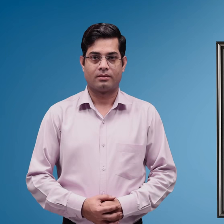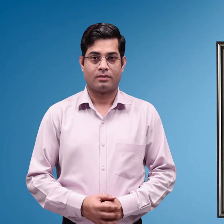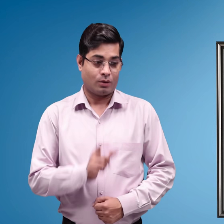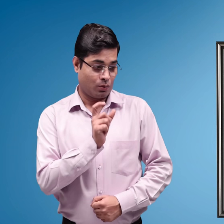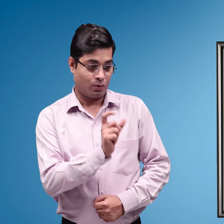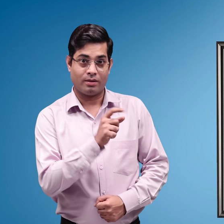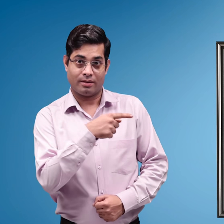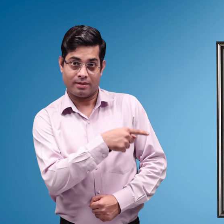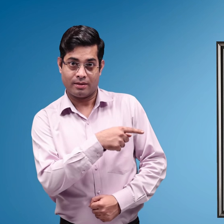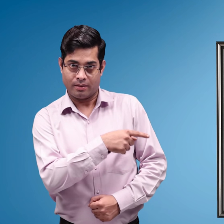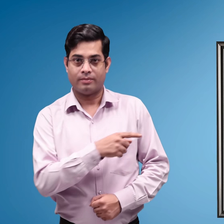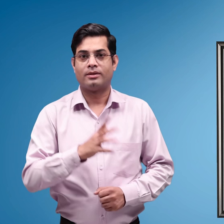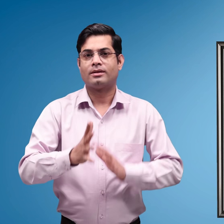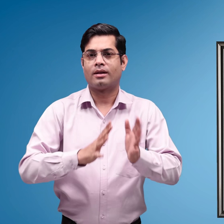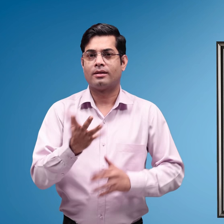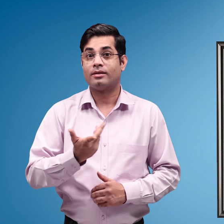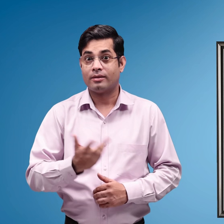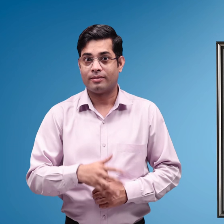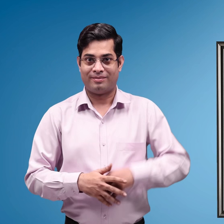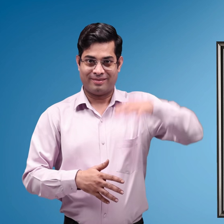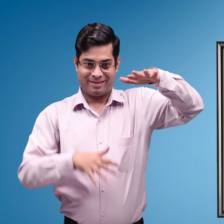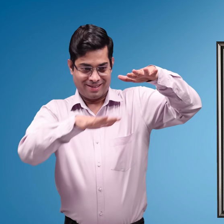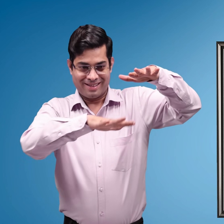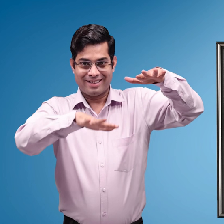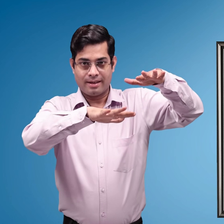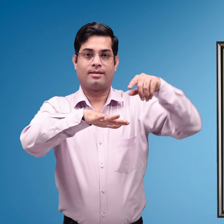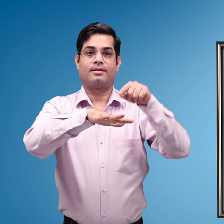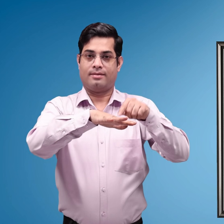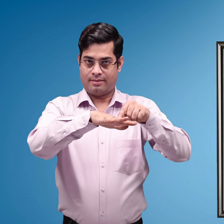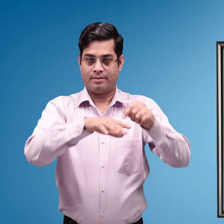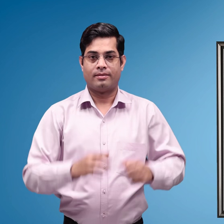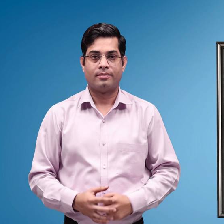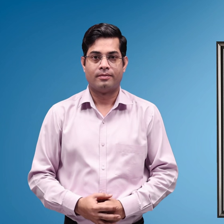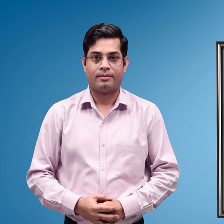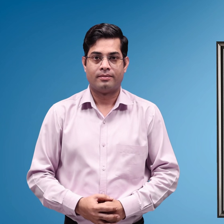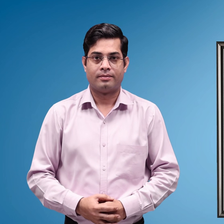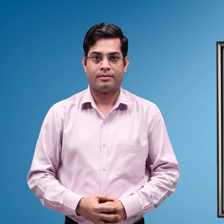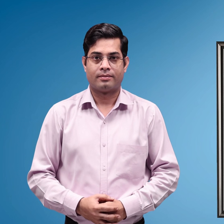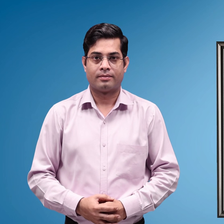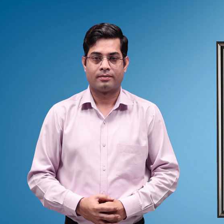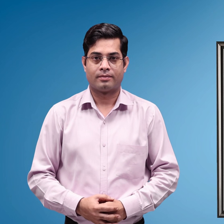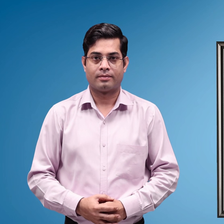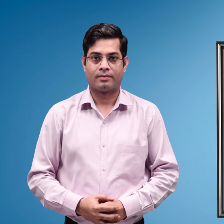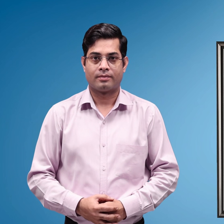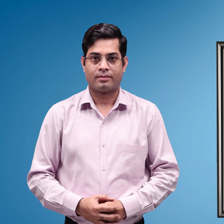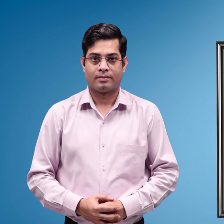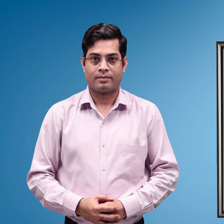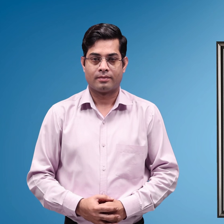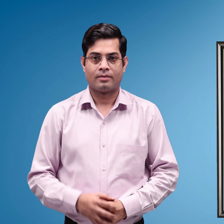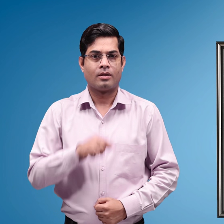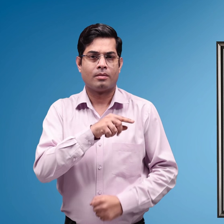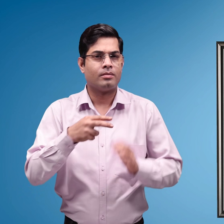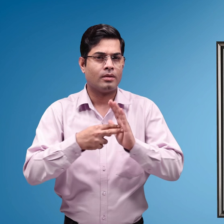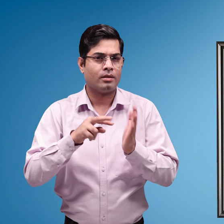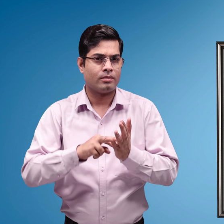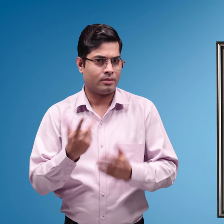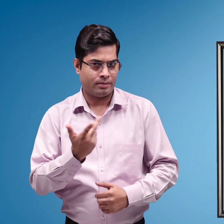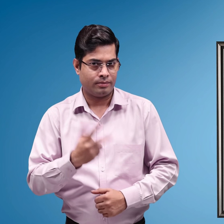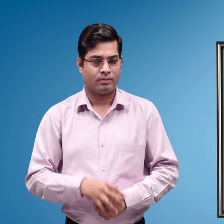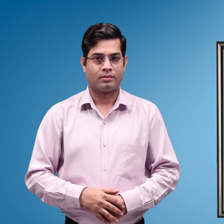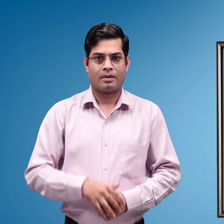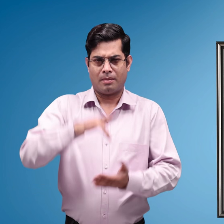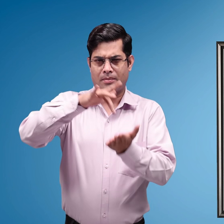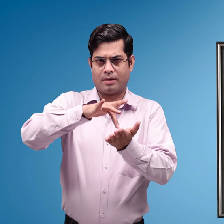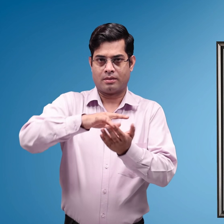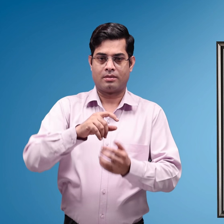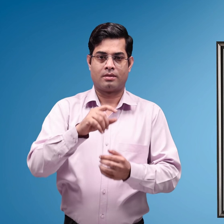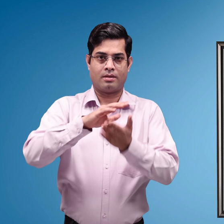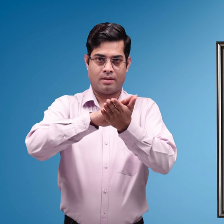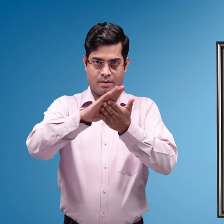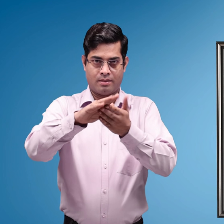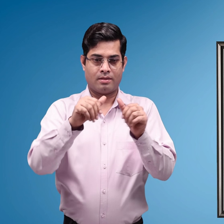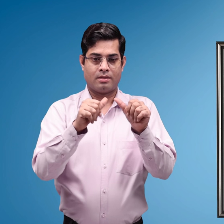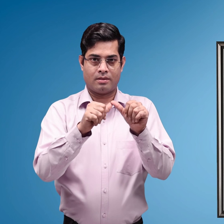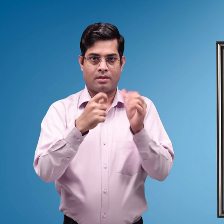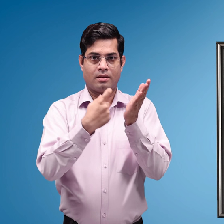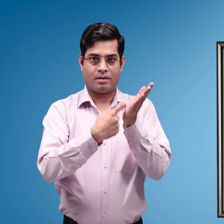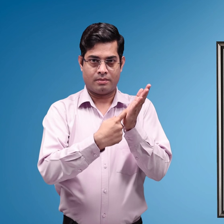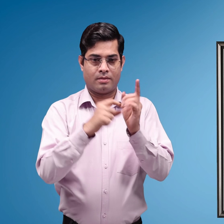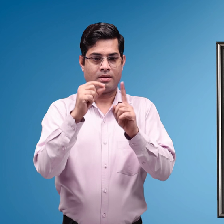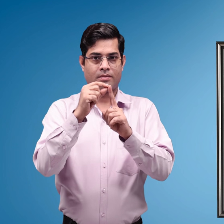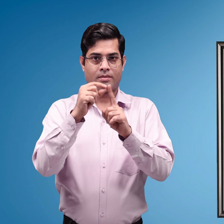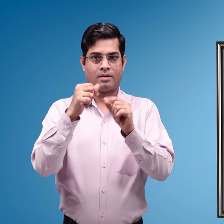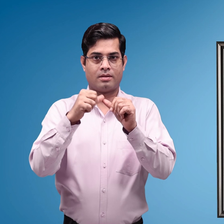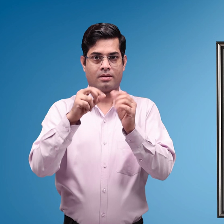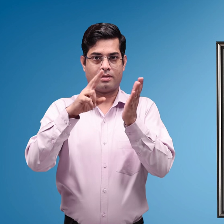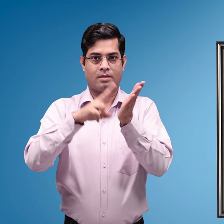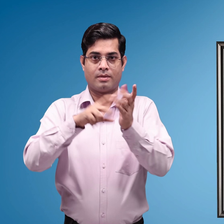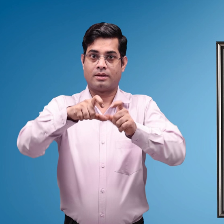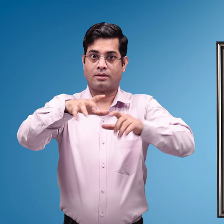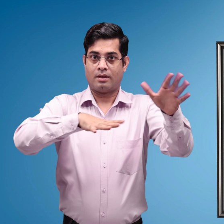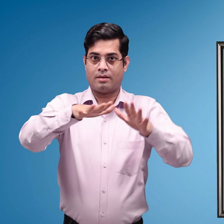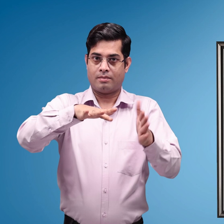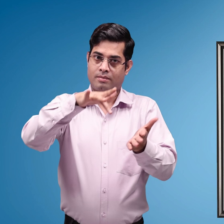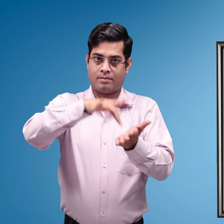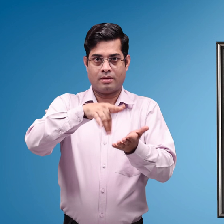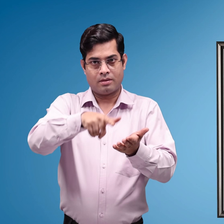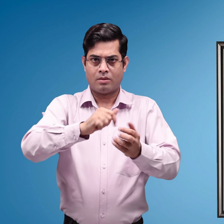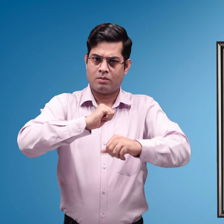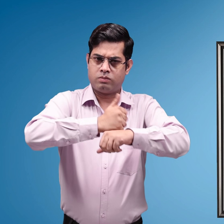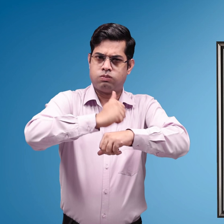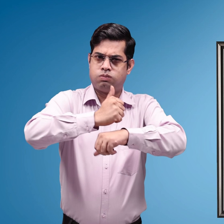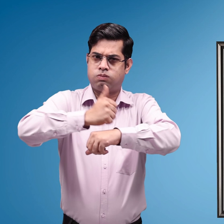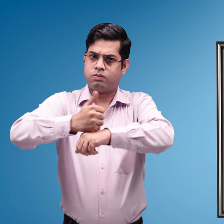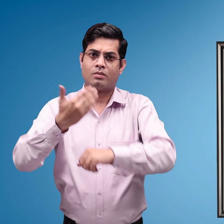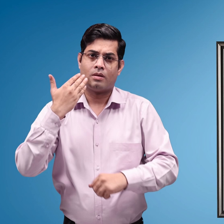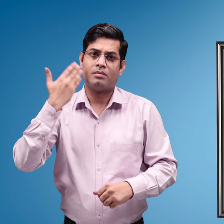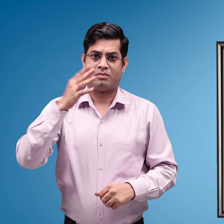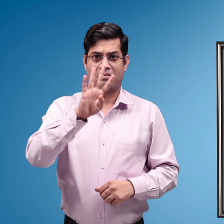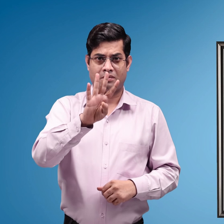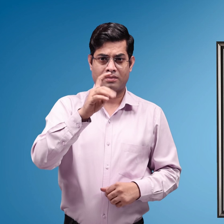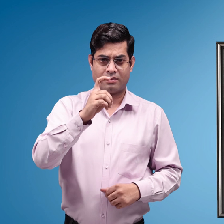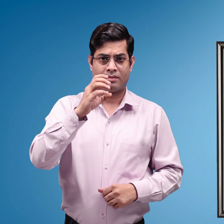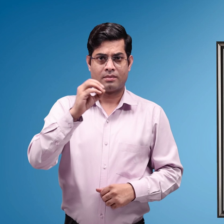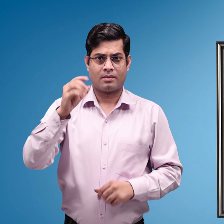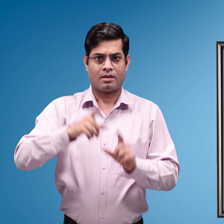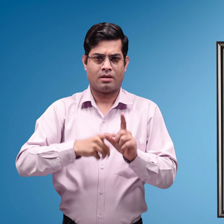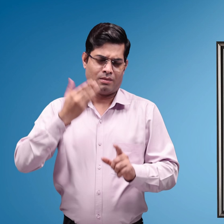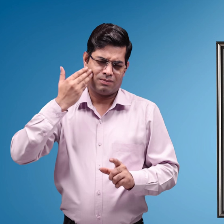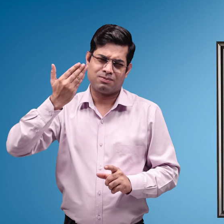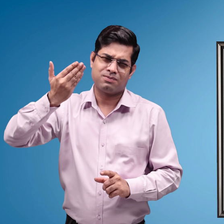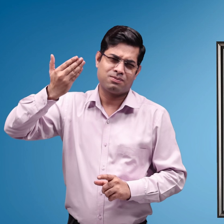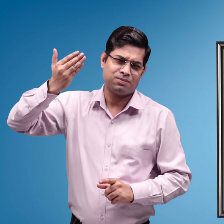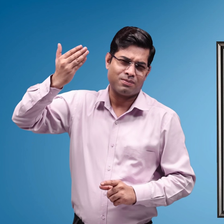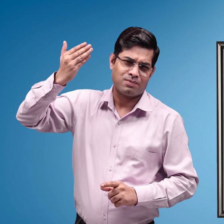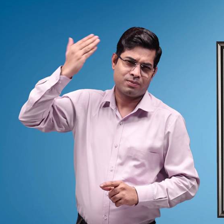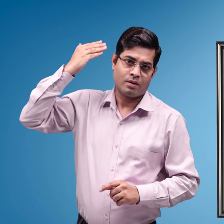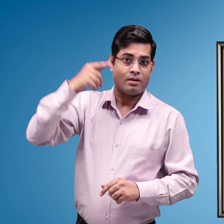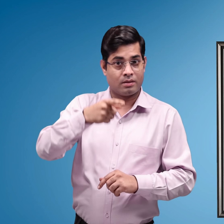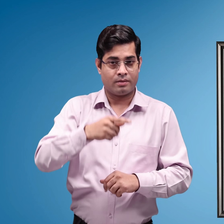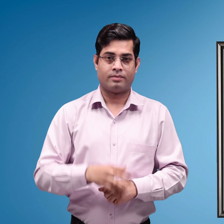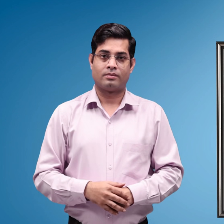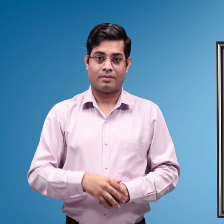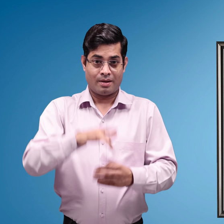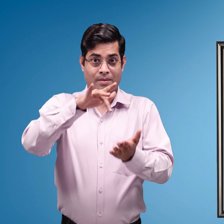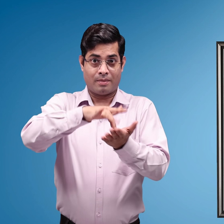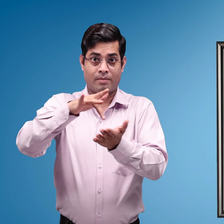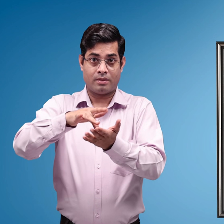lower town This sign means lower town of a Harappan city.